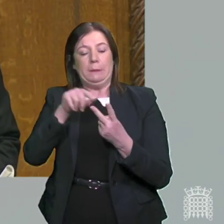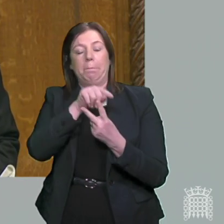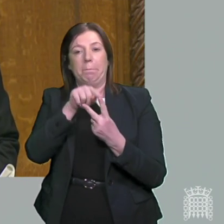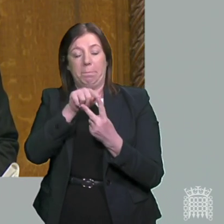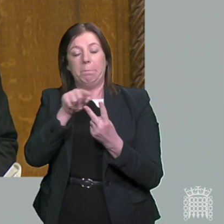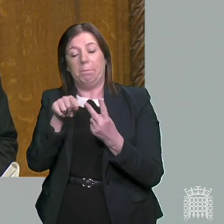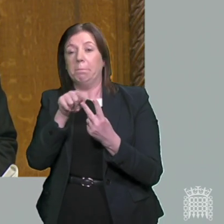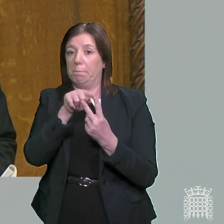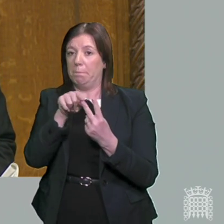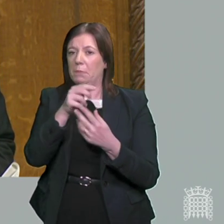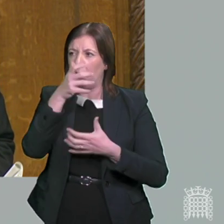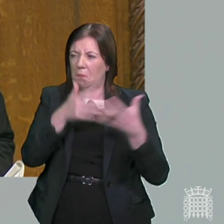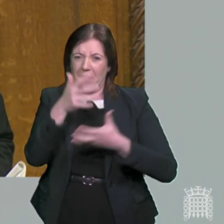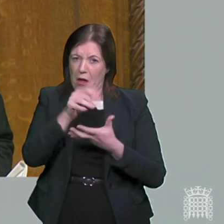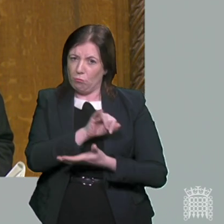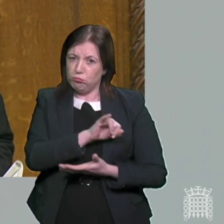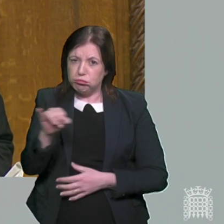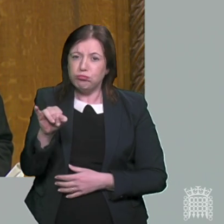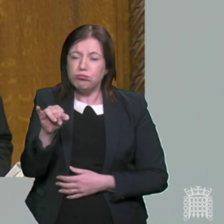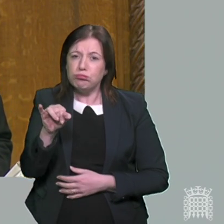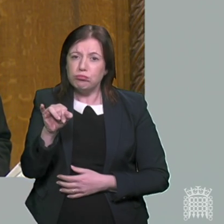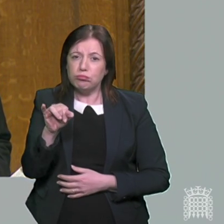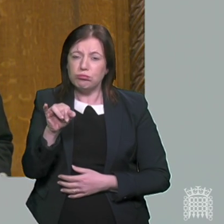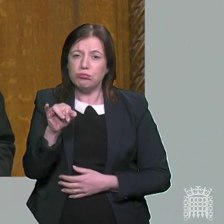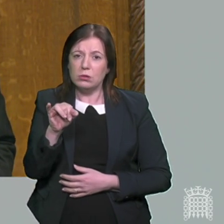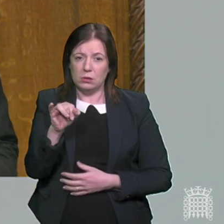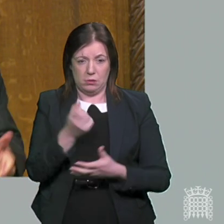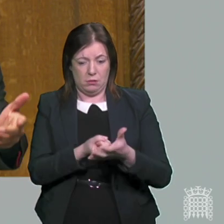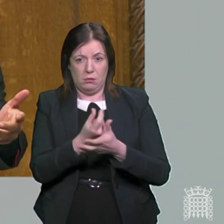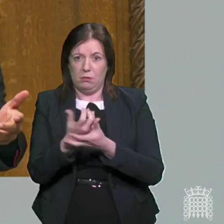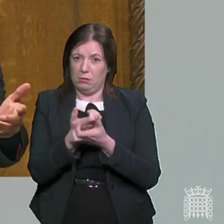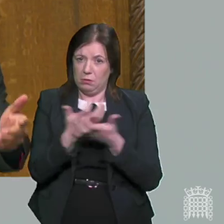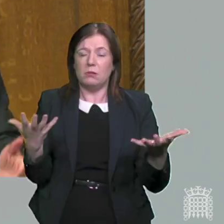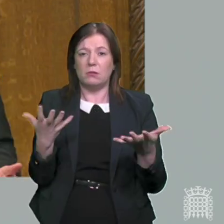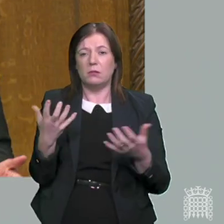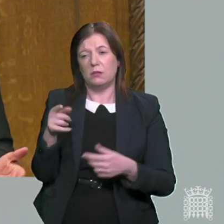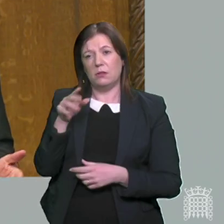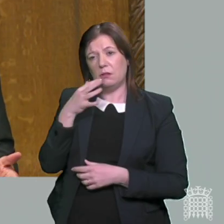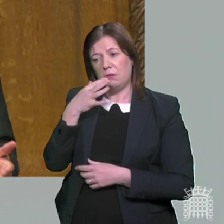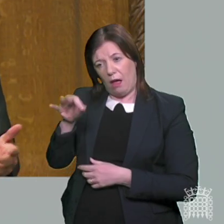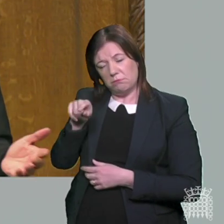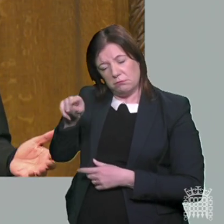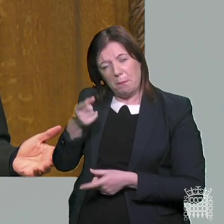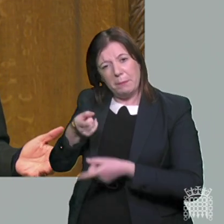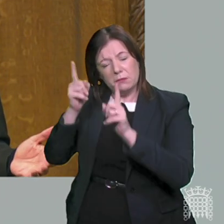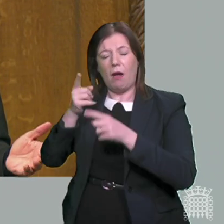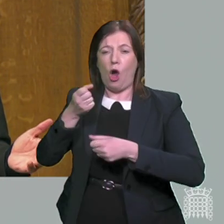The statistics and figures were absolutely appalling, with a high number of incidents.